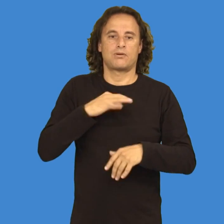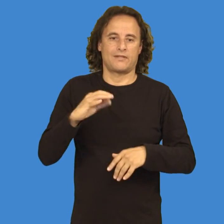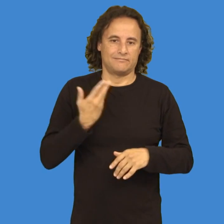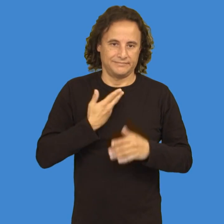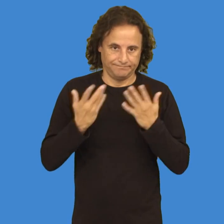afectar